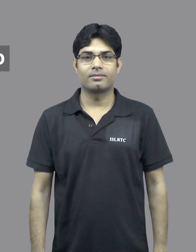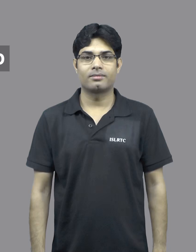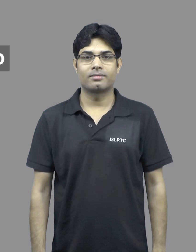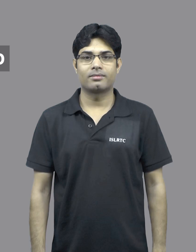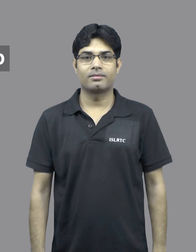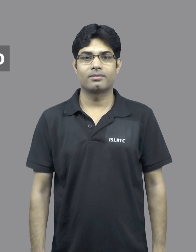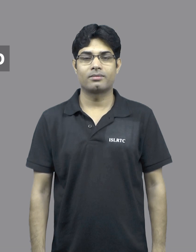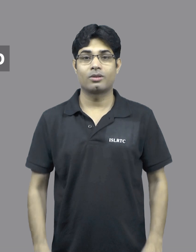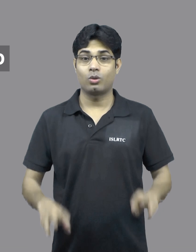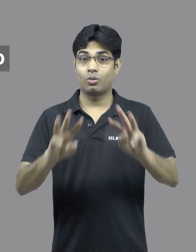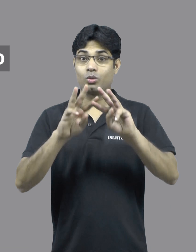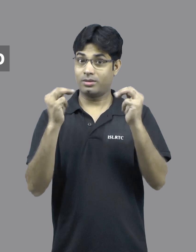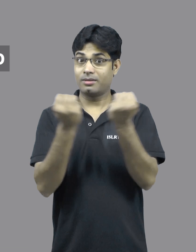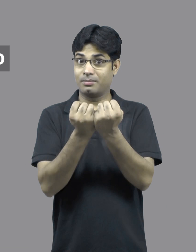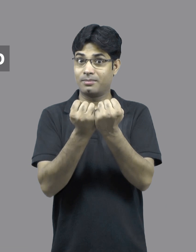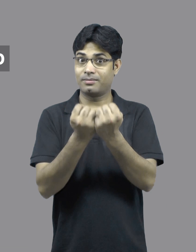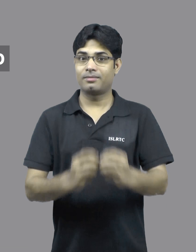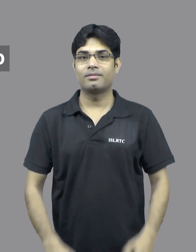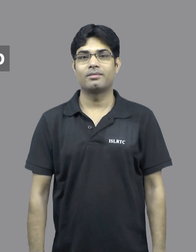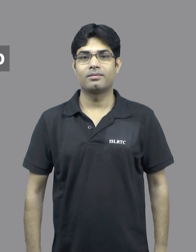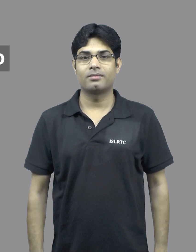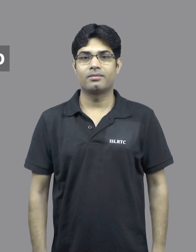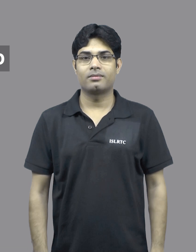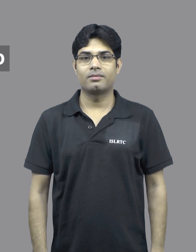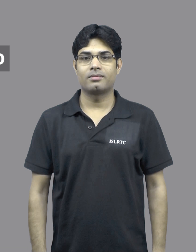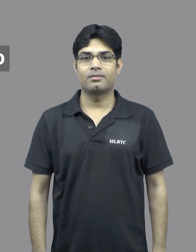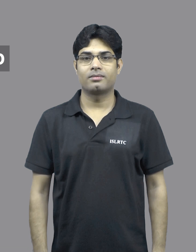Workshop